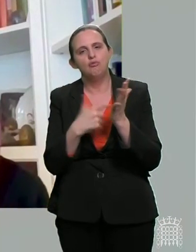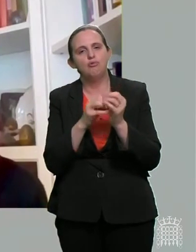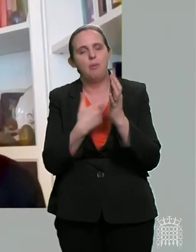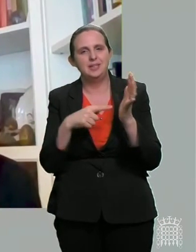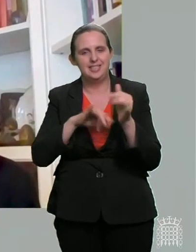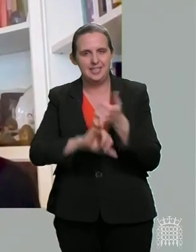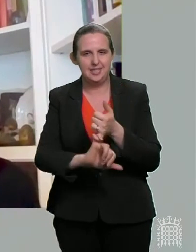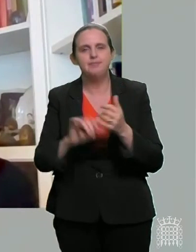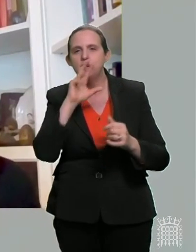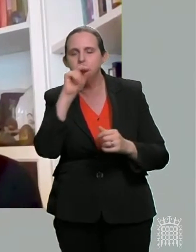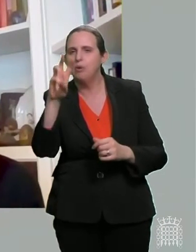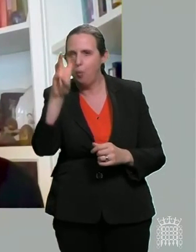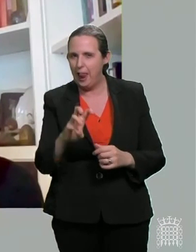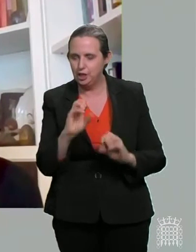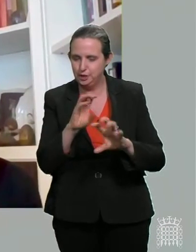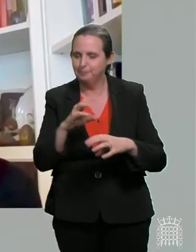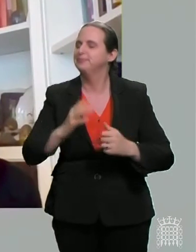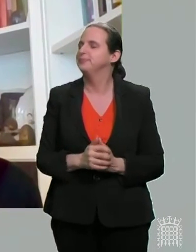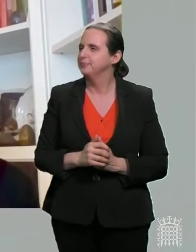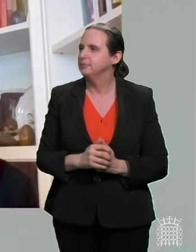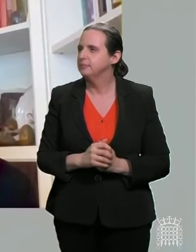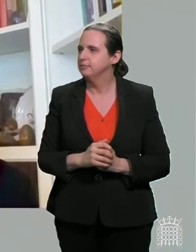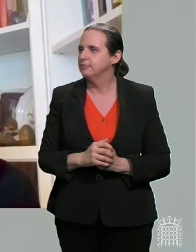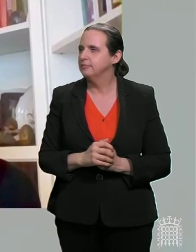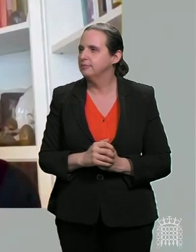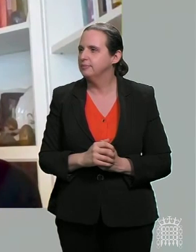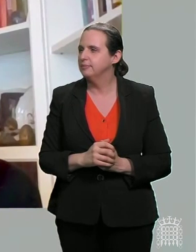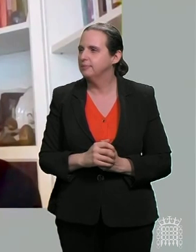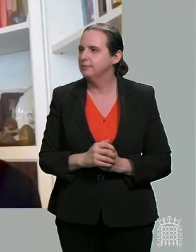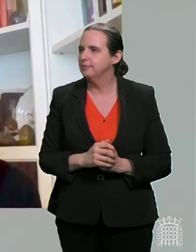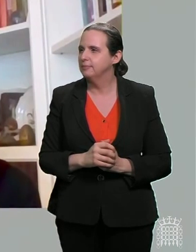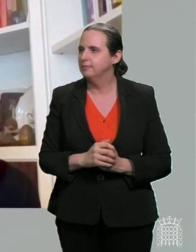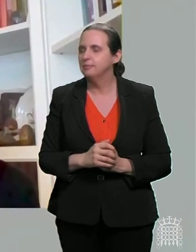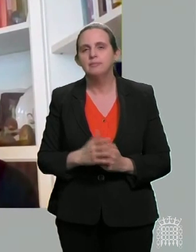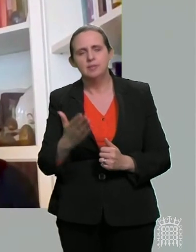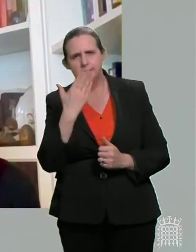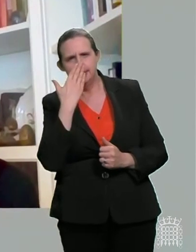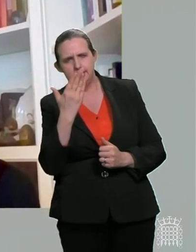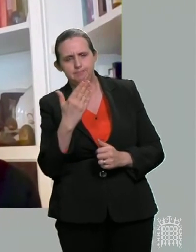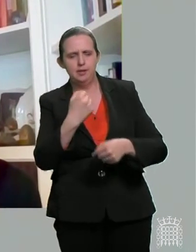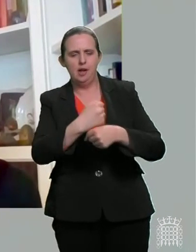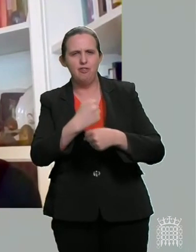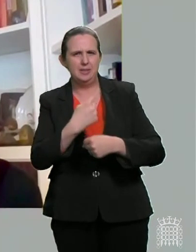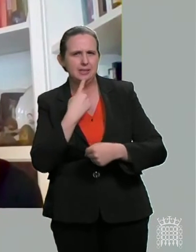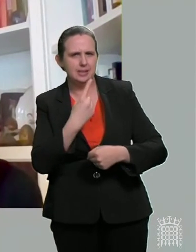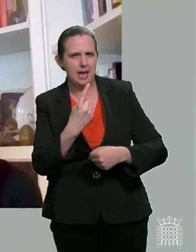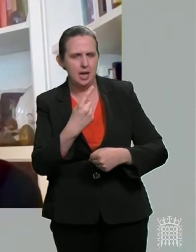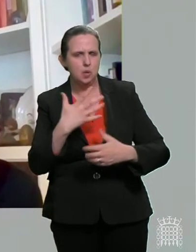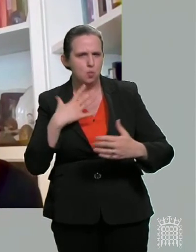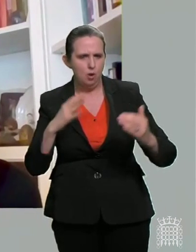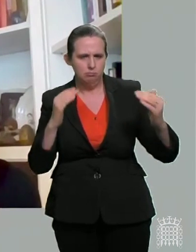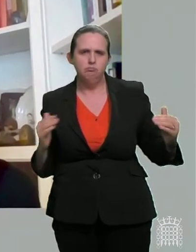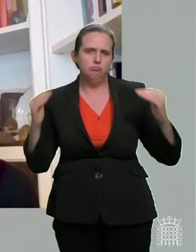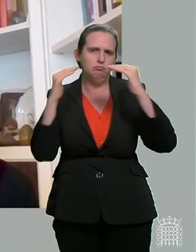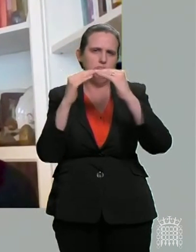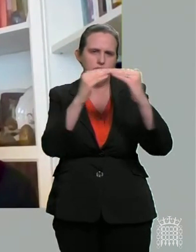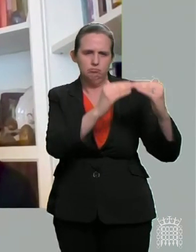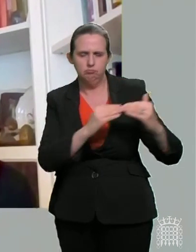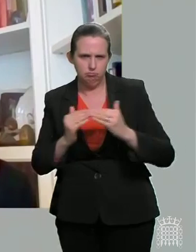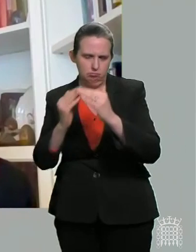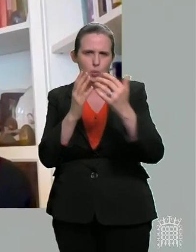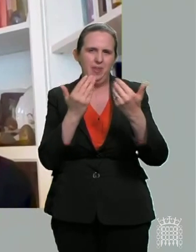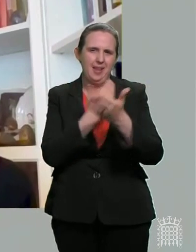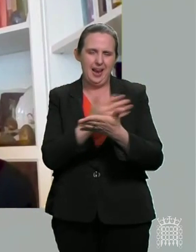Diolch yn fawr iawn, Llefarydd. As we just heard, the Government claim to have a levelling-up agenda underpinned by a research and development road map.